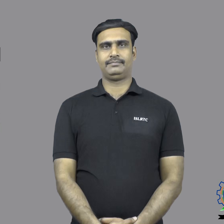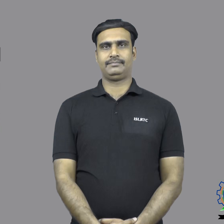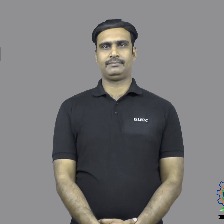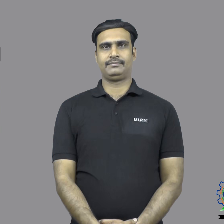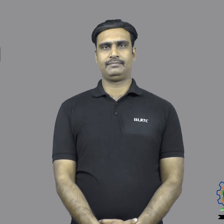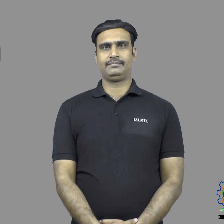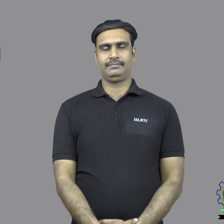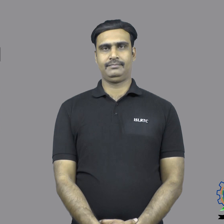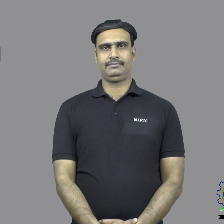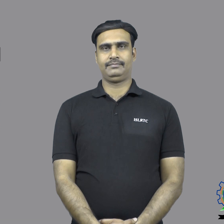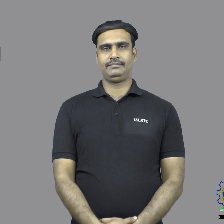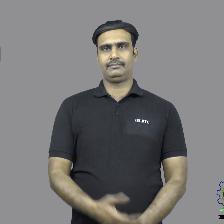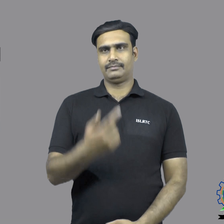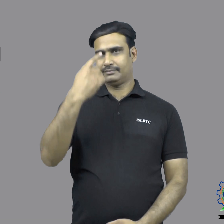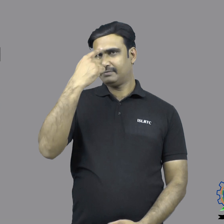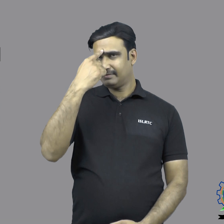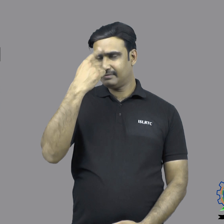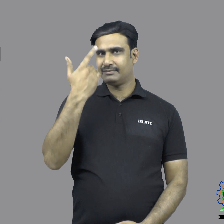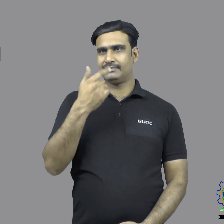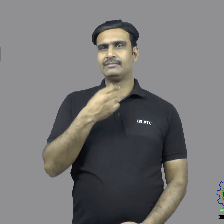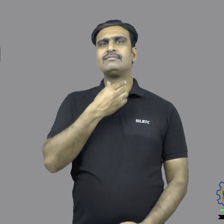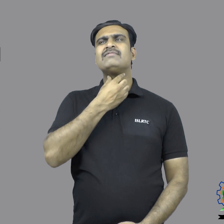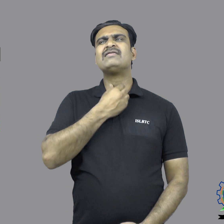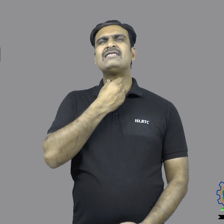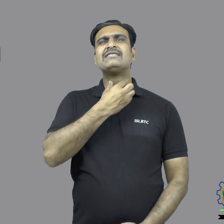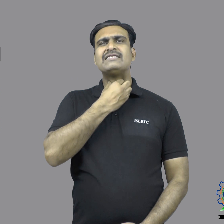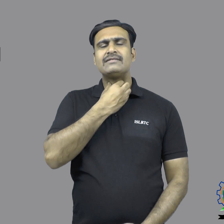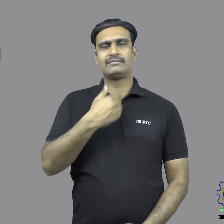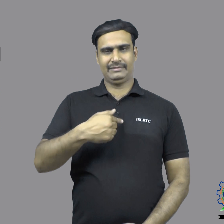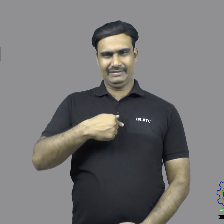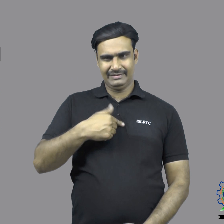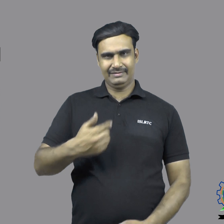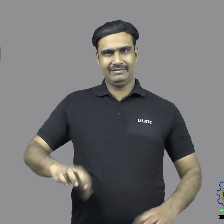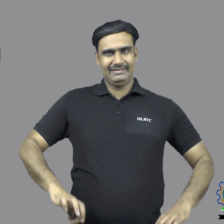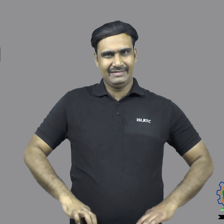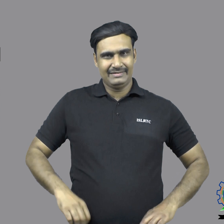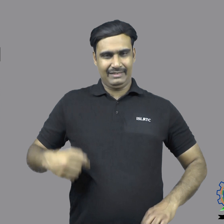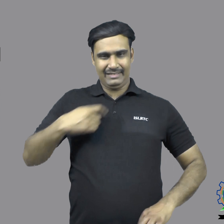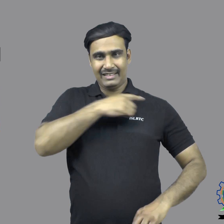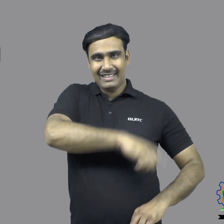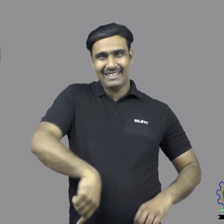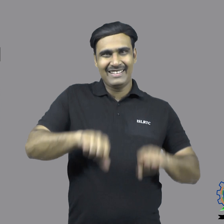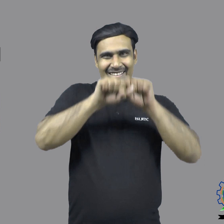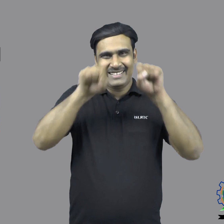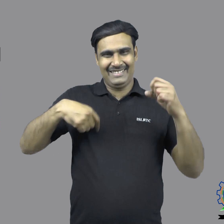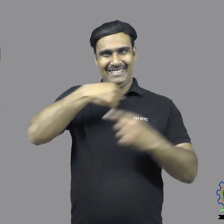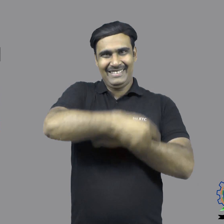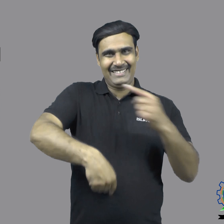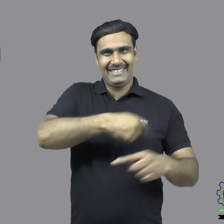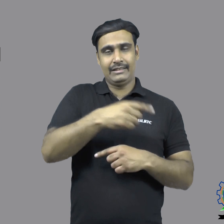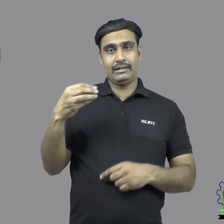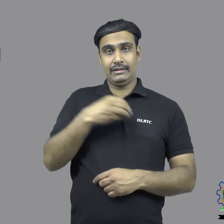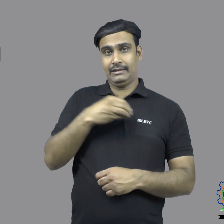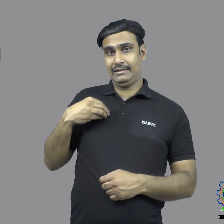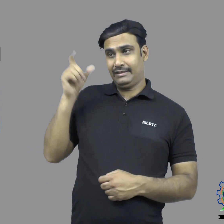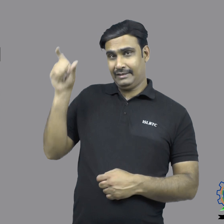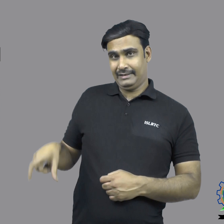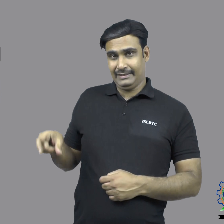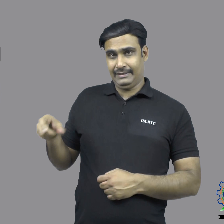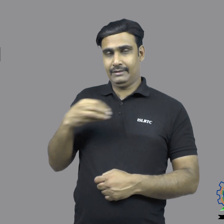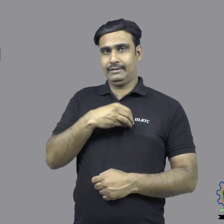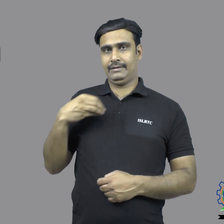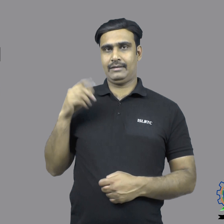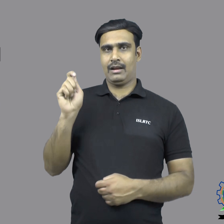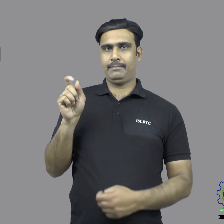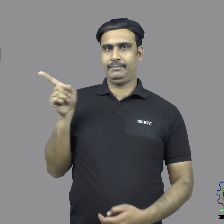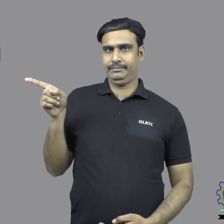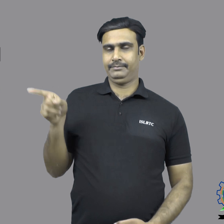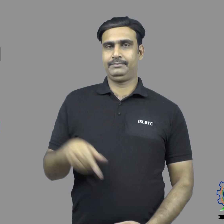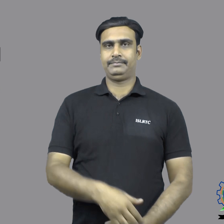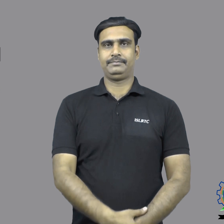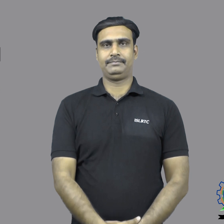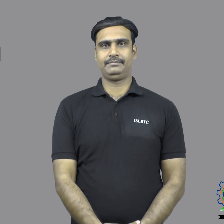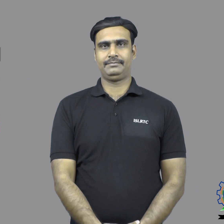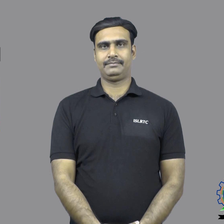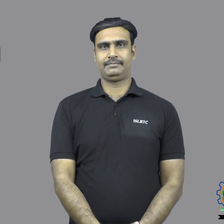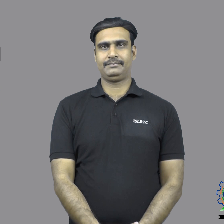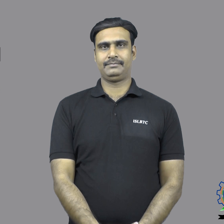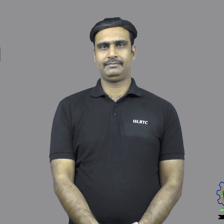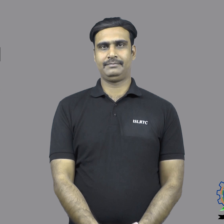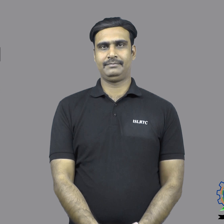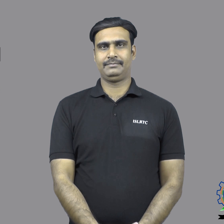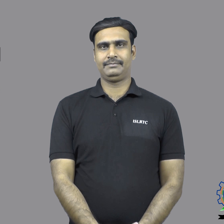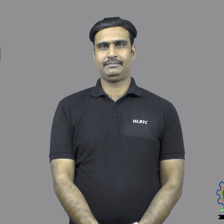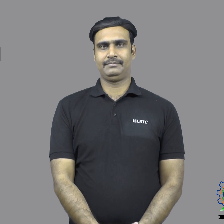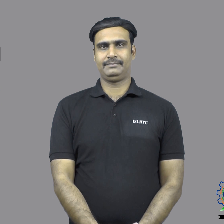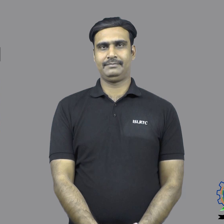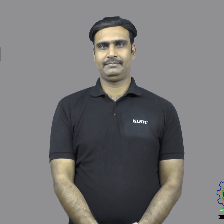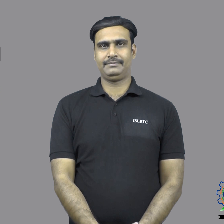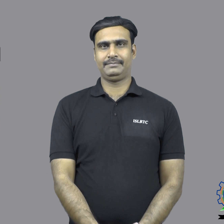Endocrinologist